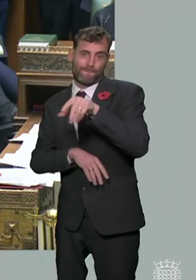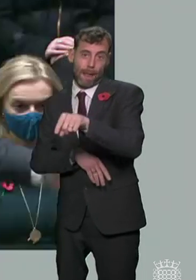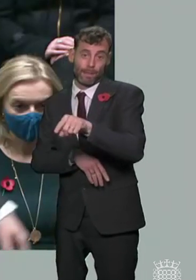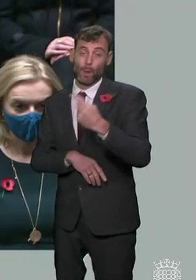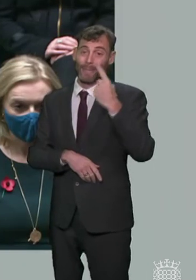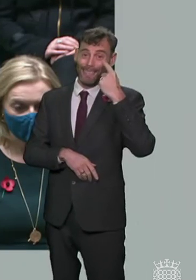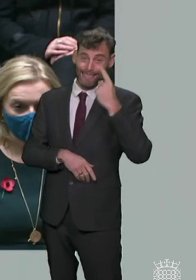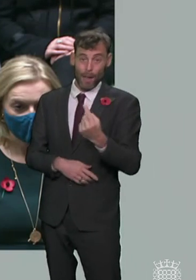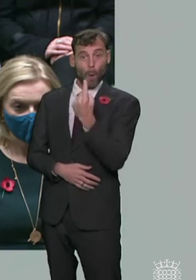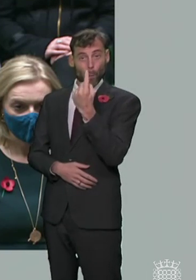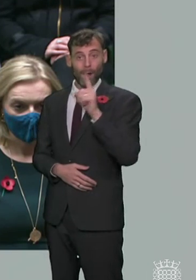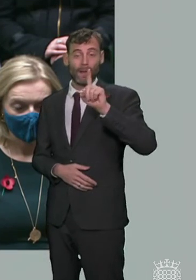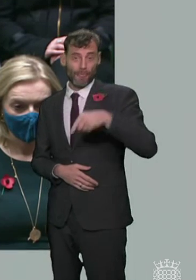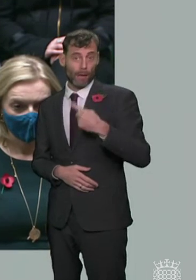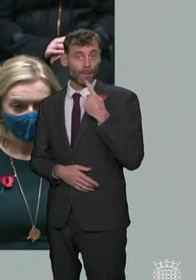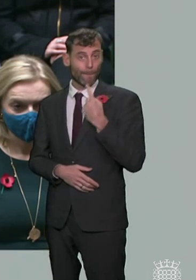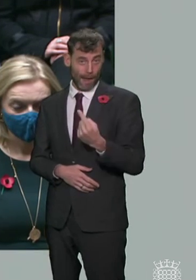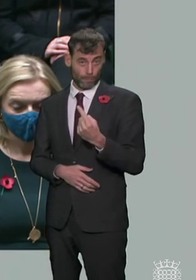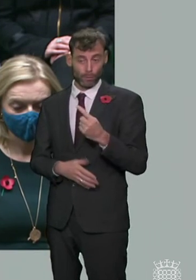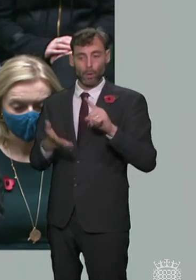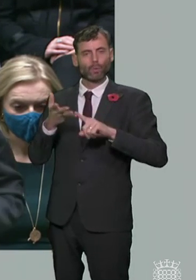We cut £1,000 with the universal credit taper relief for